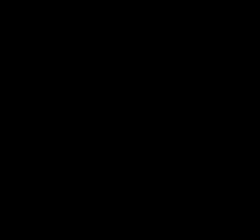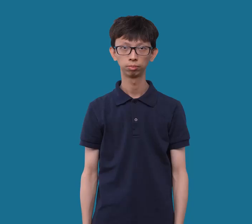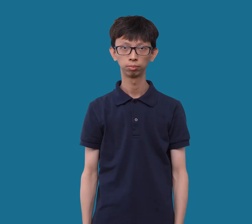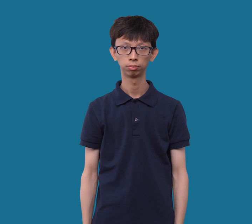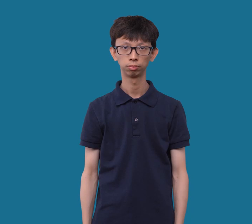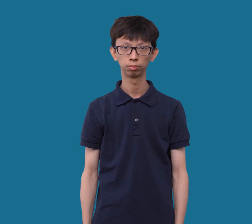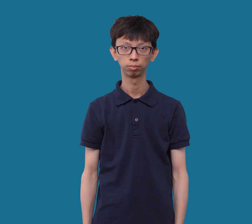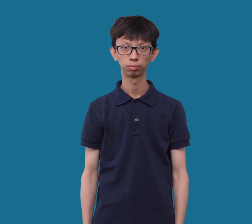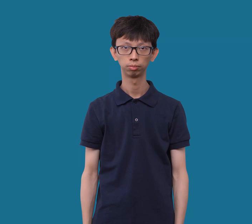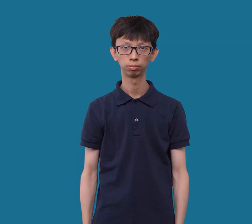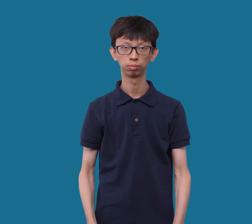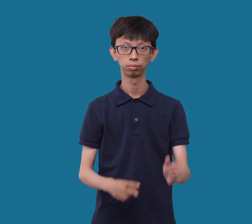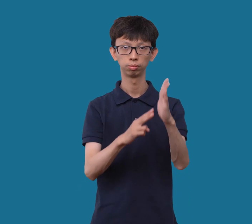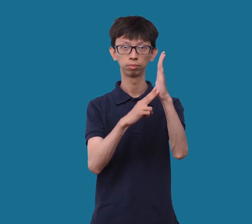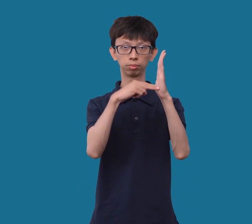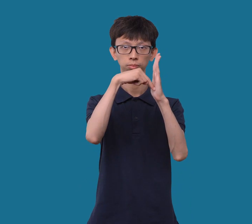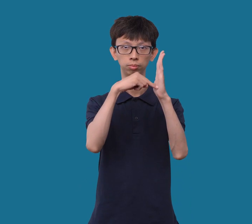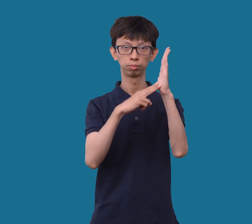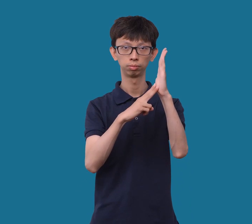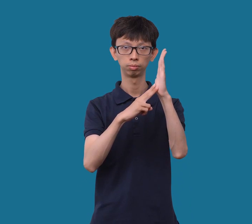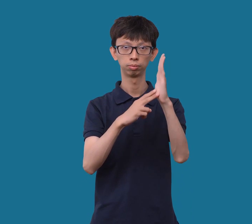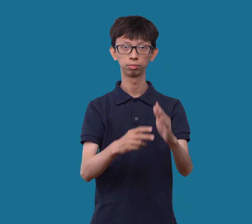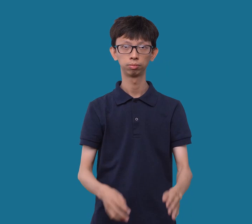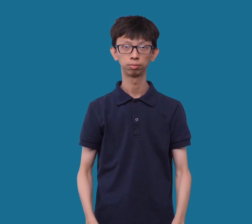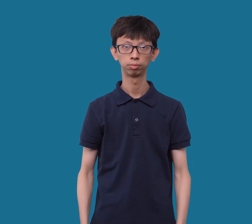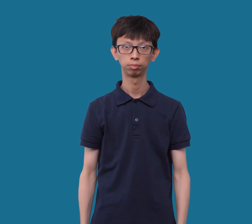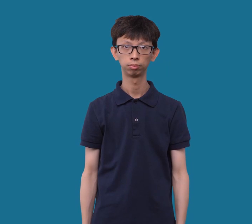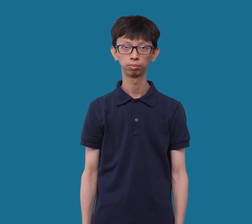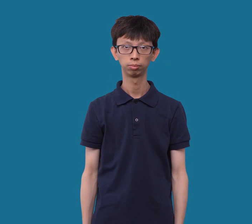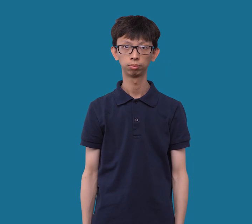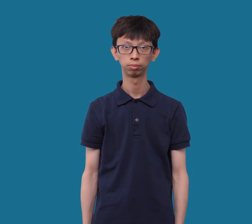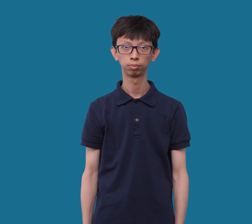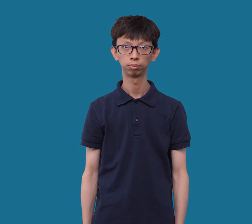cầu giao